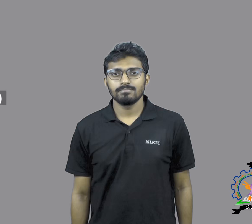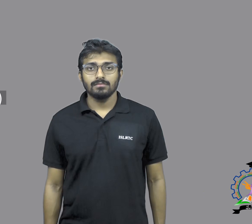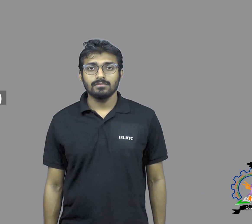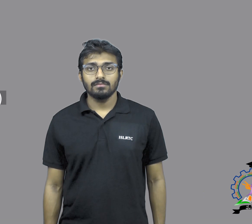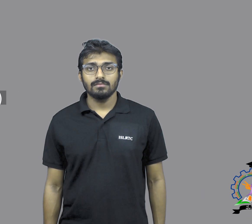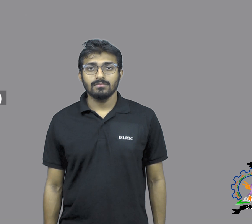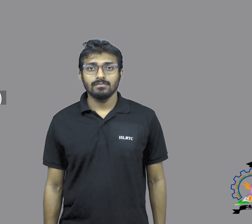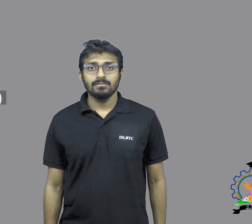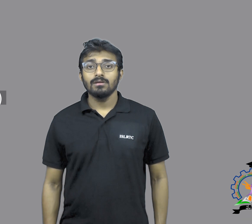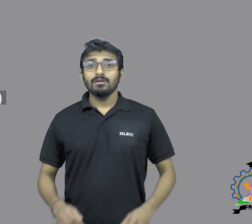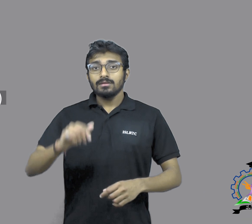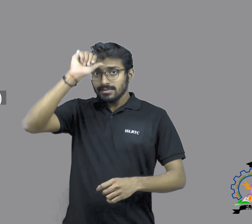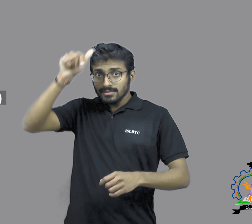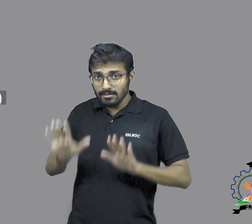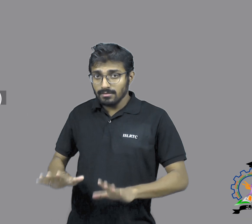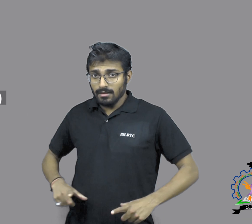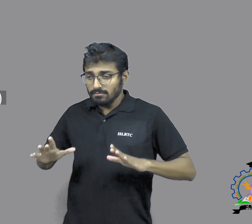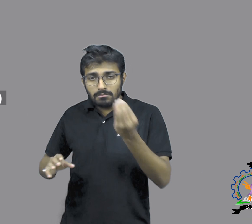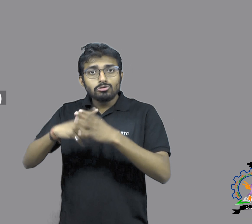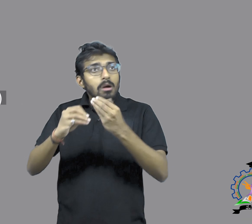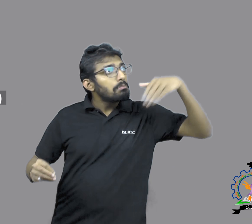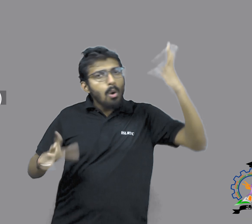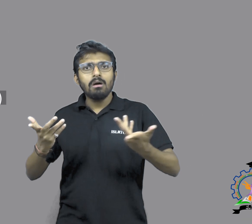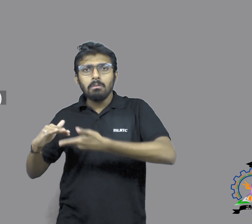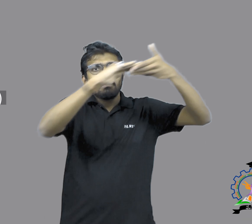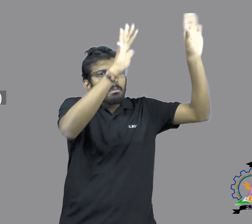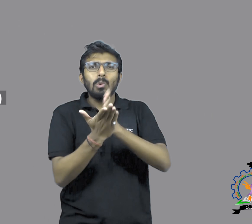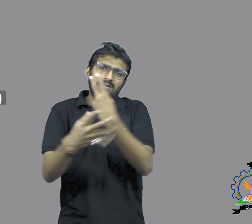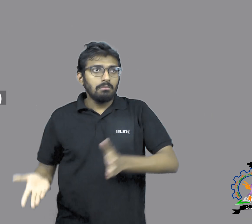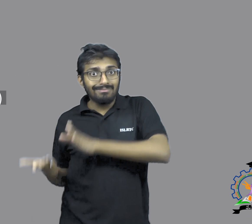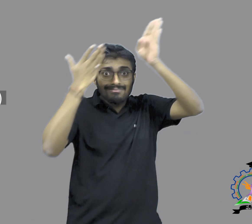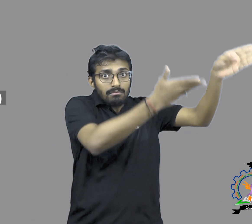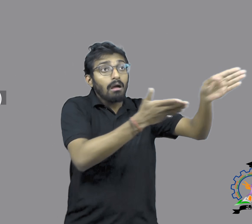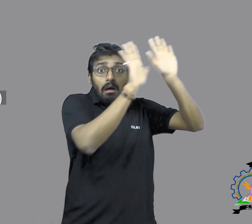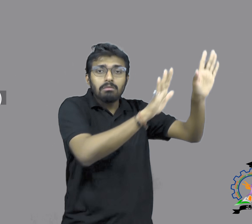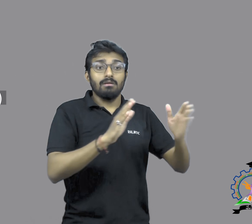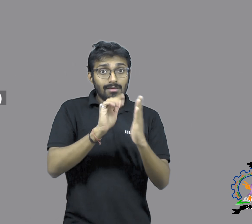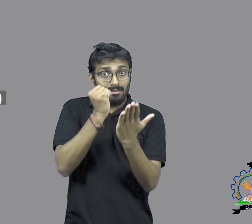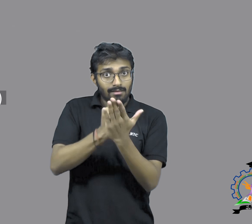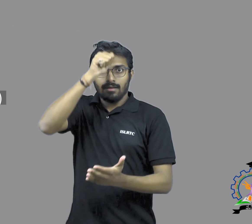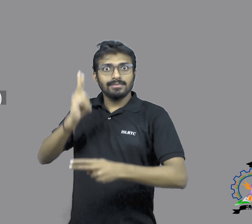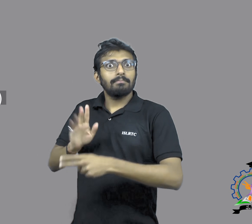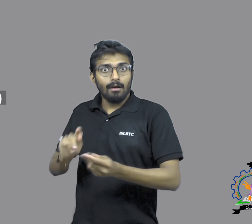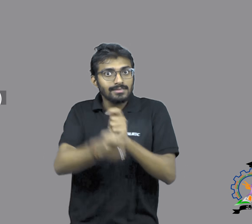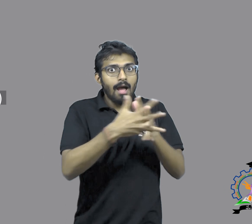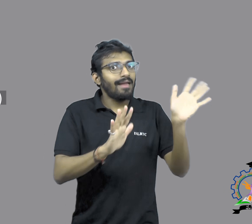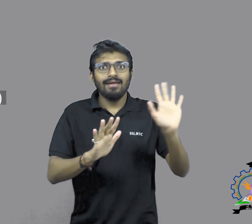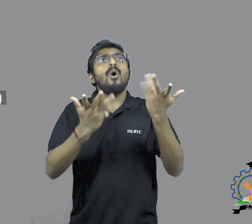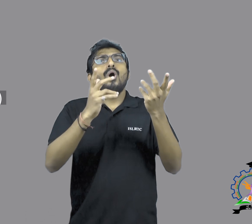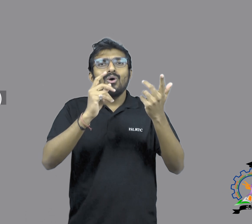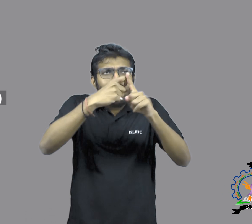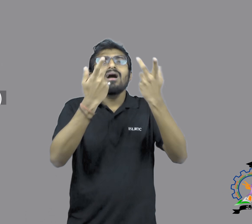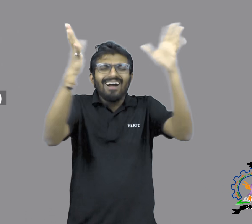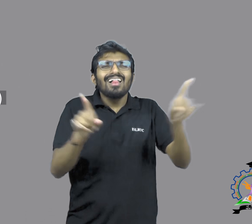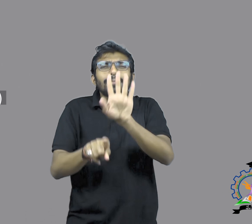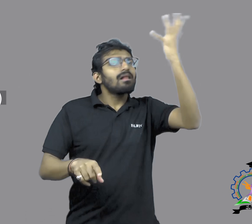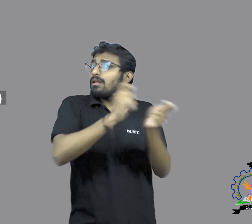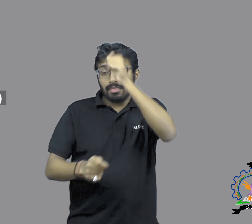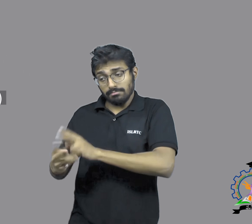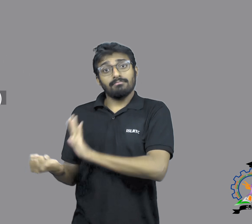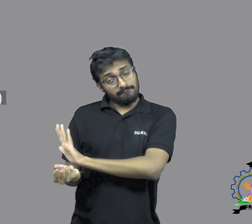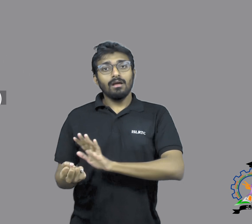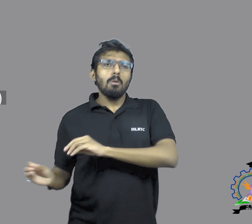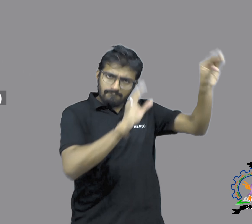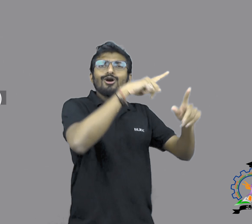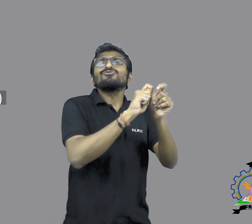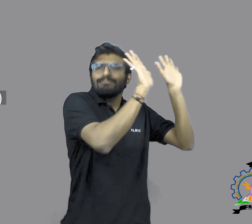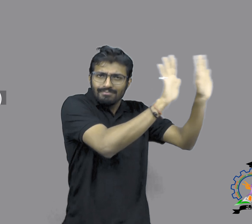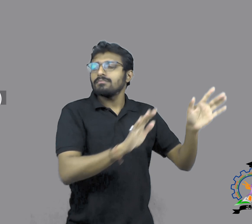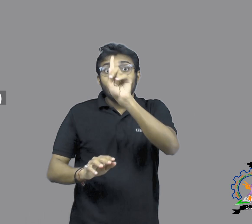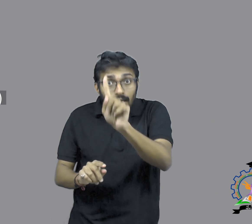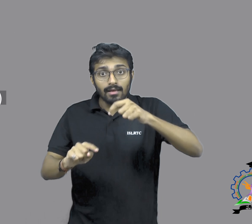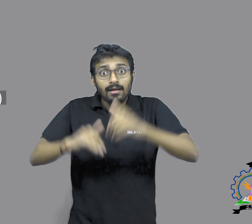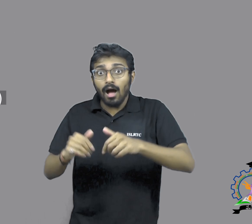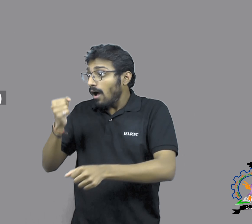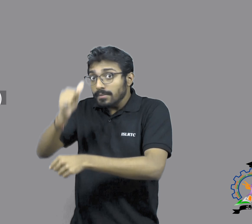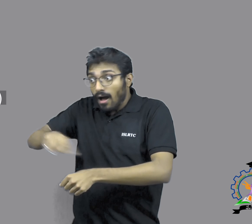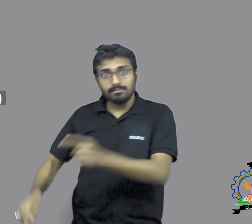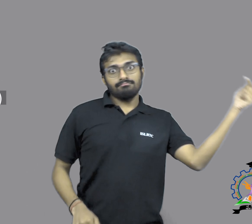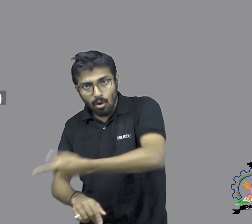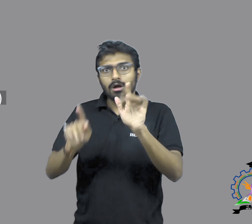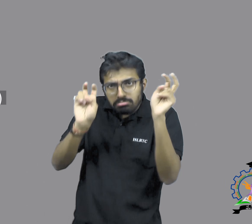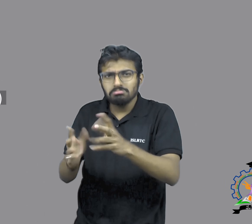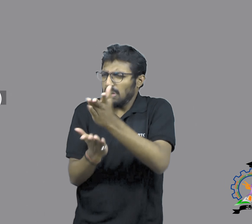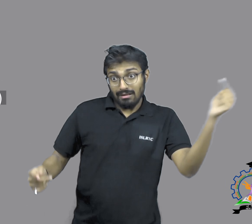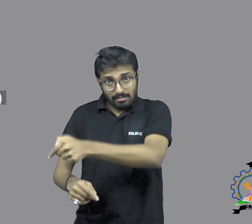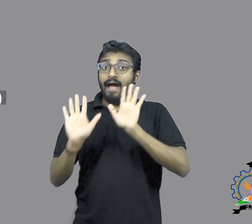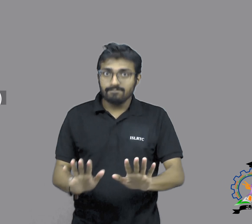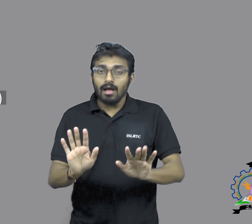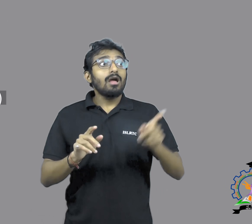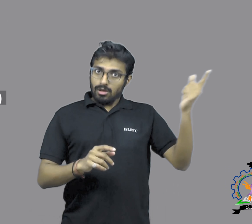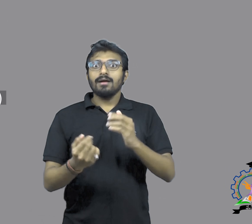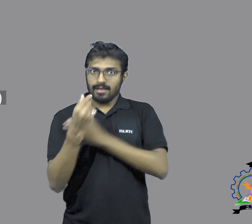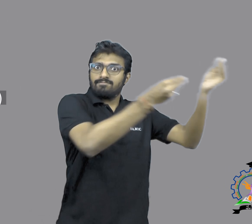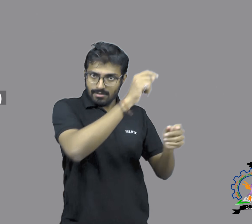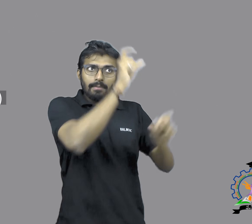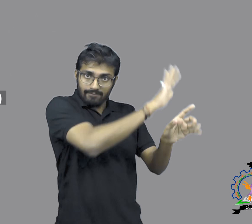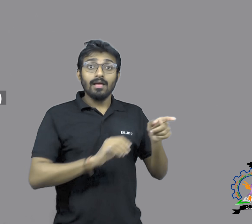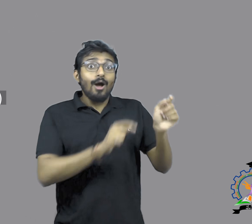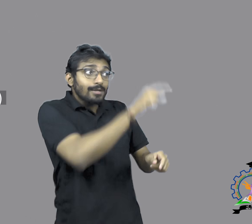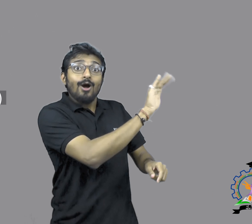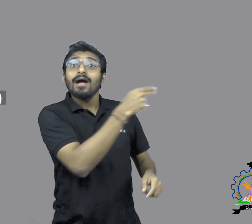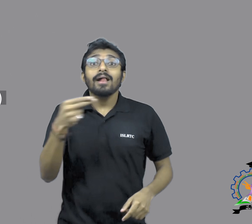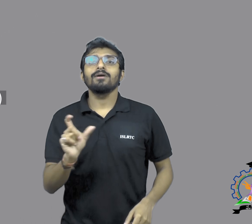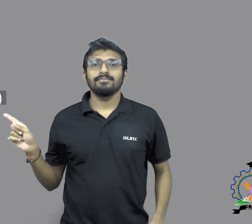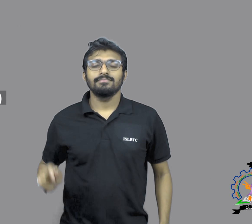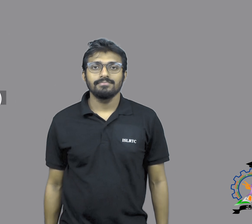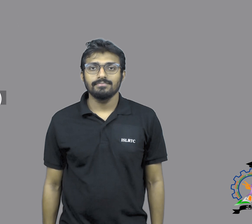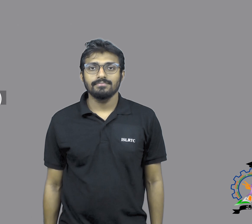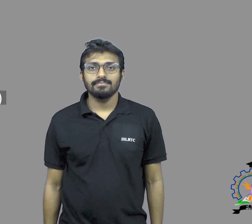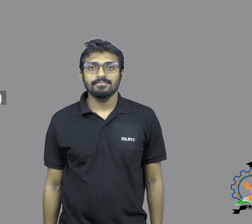NRI